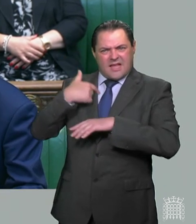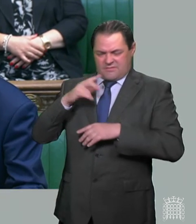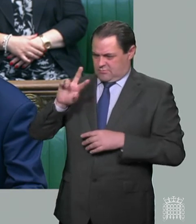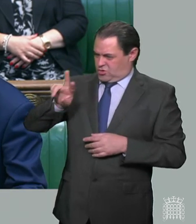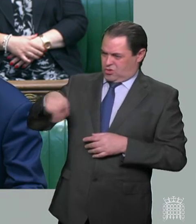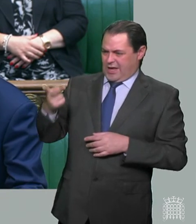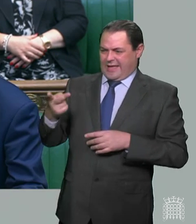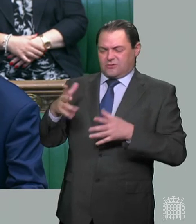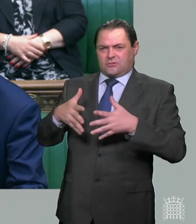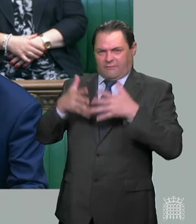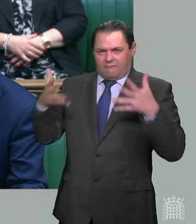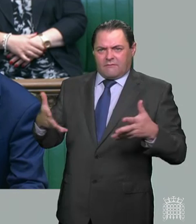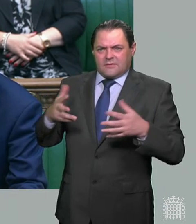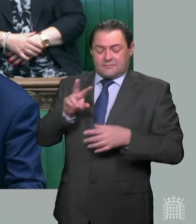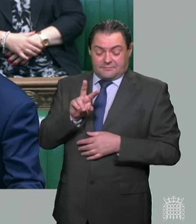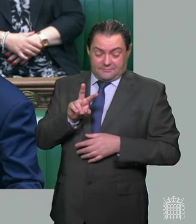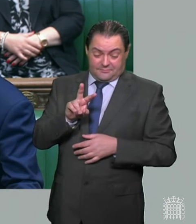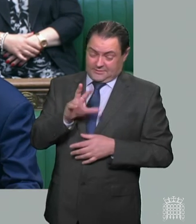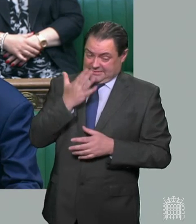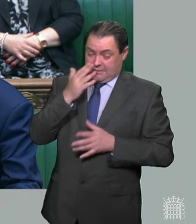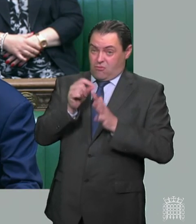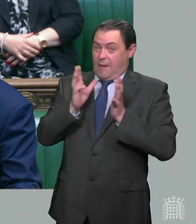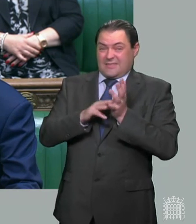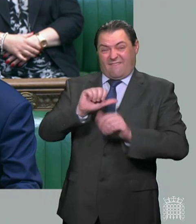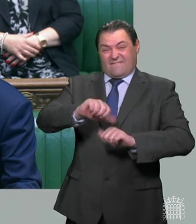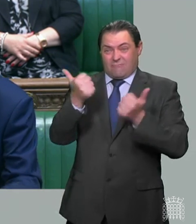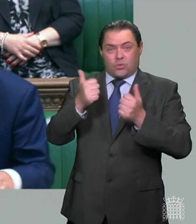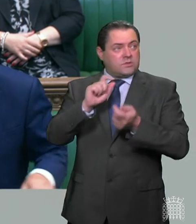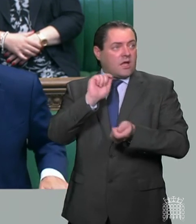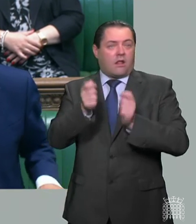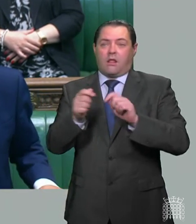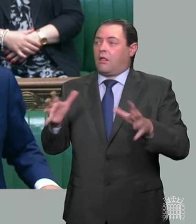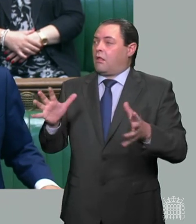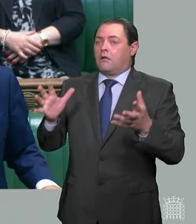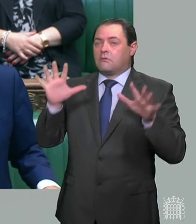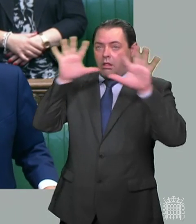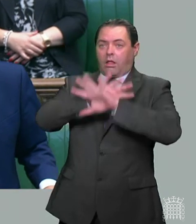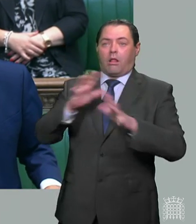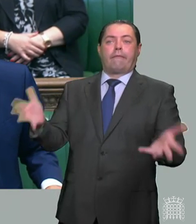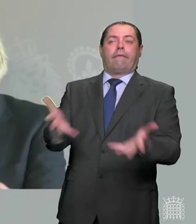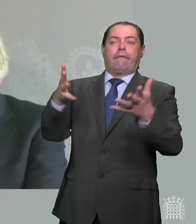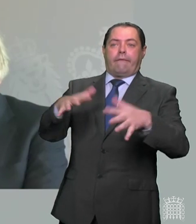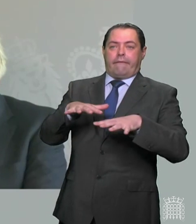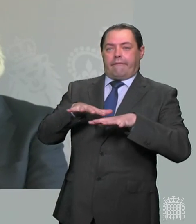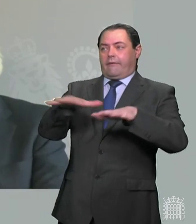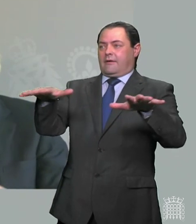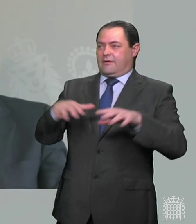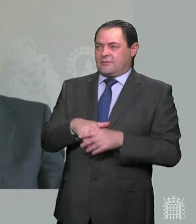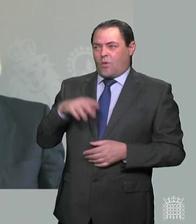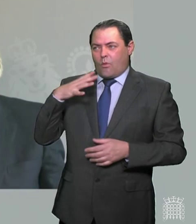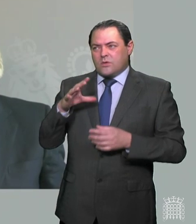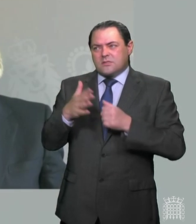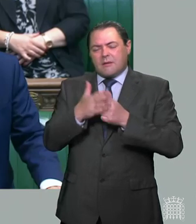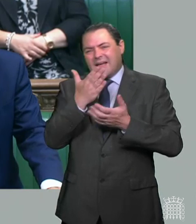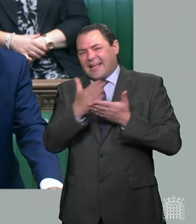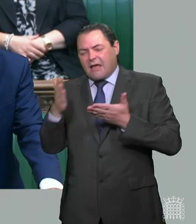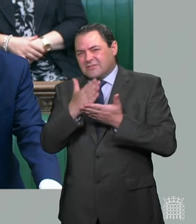When it comes to creating confusion, the Prime Minister is a super-spreader, so let me try to get some clarity.